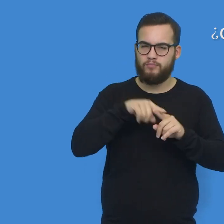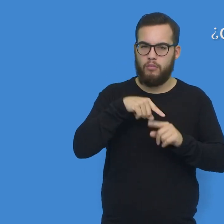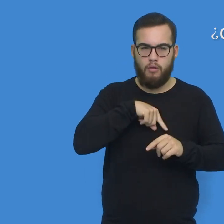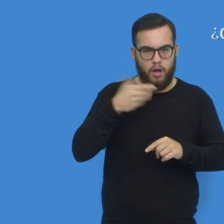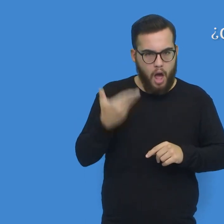sentir